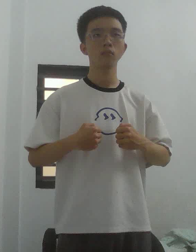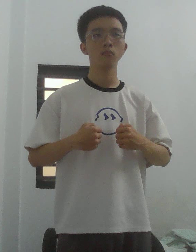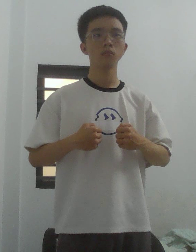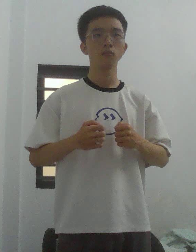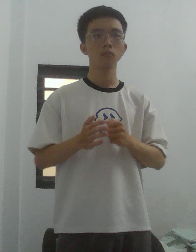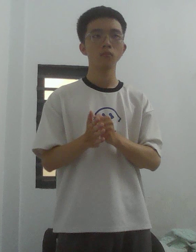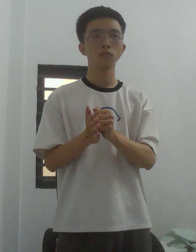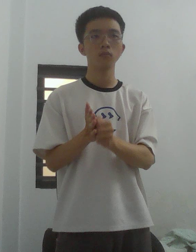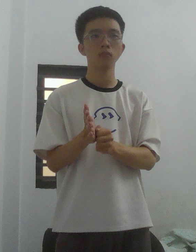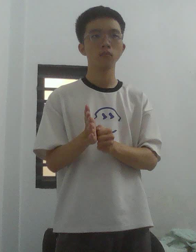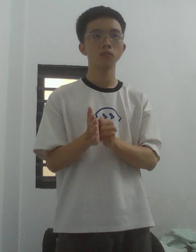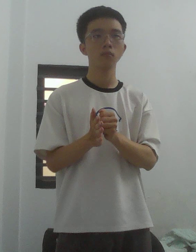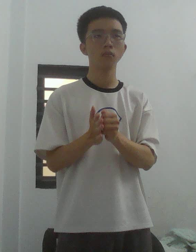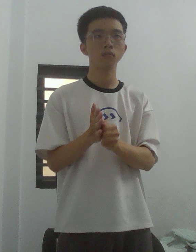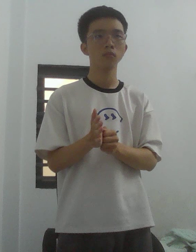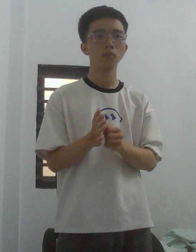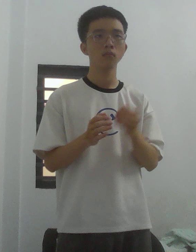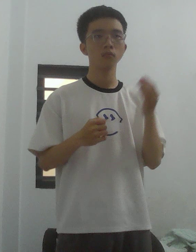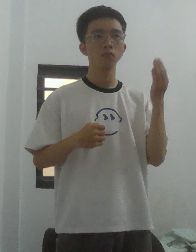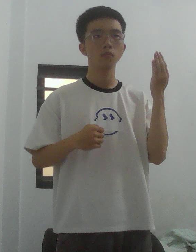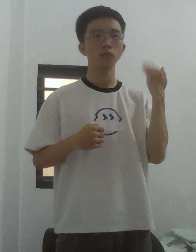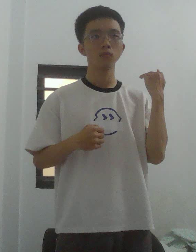thang truoc